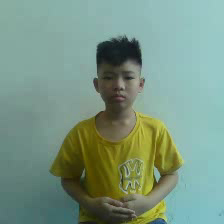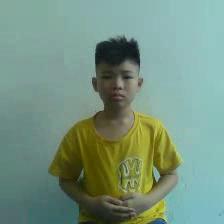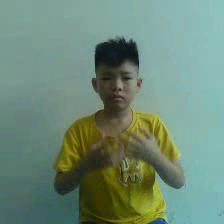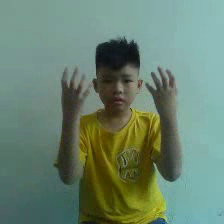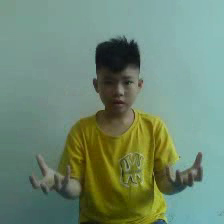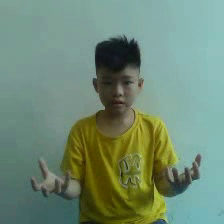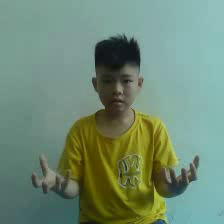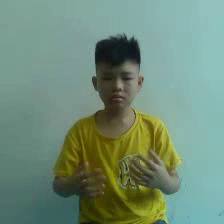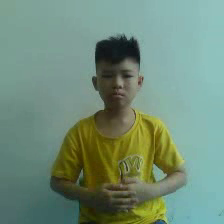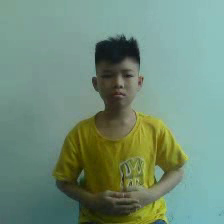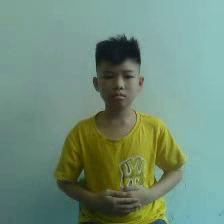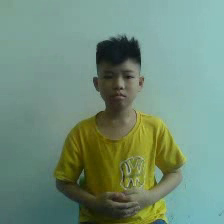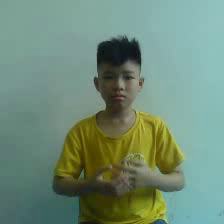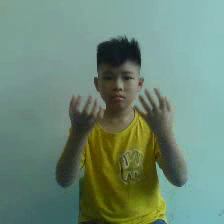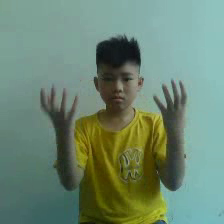Nặng